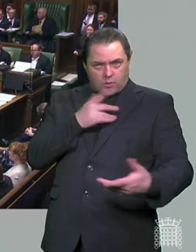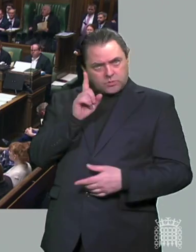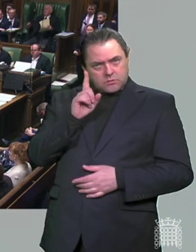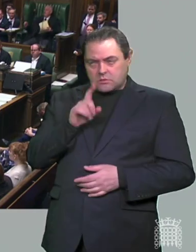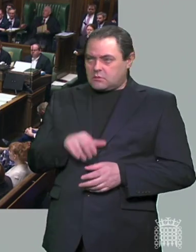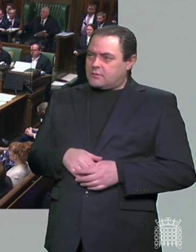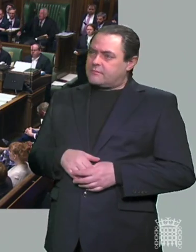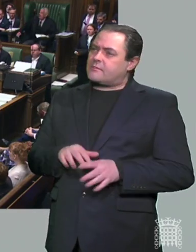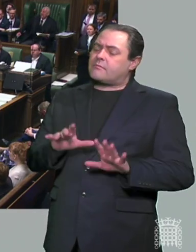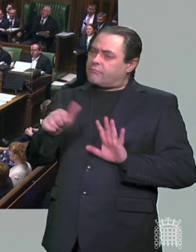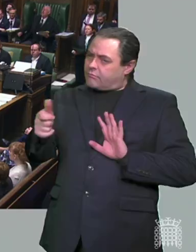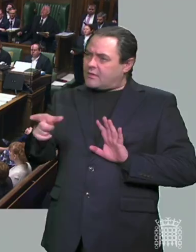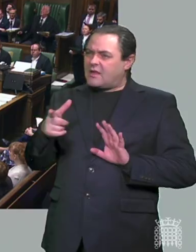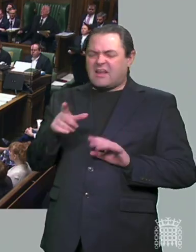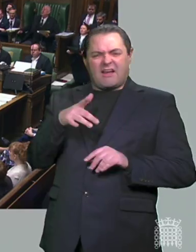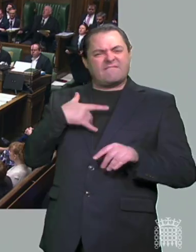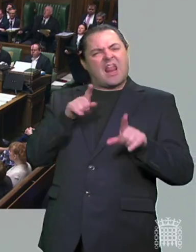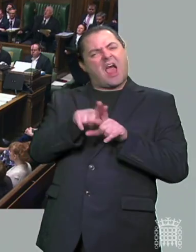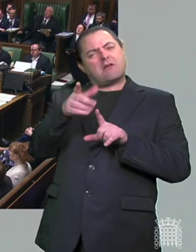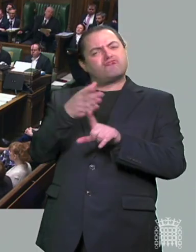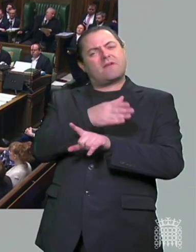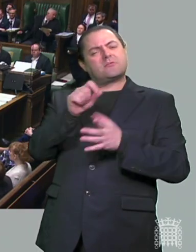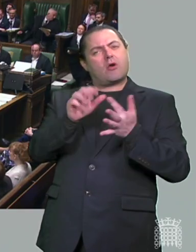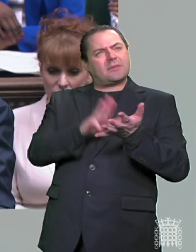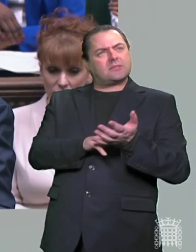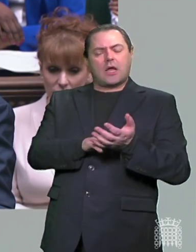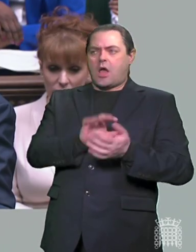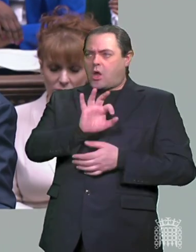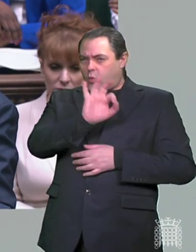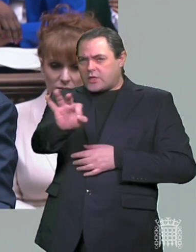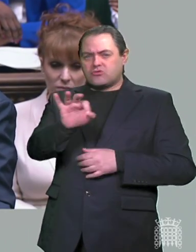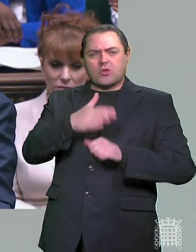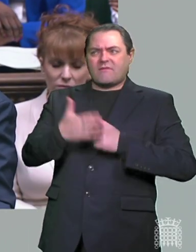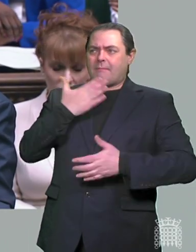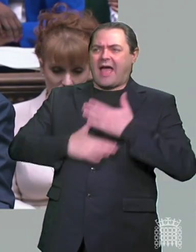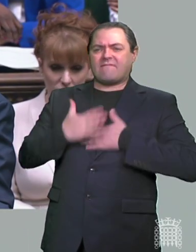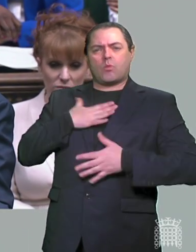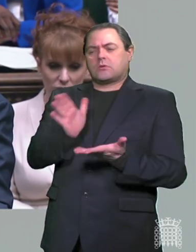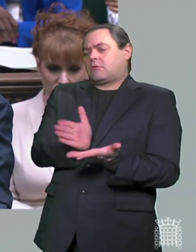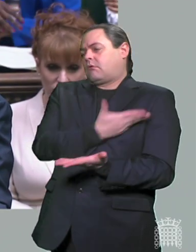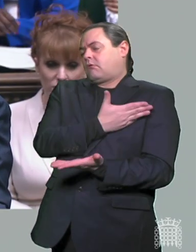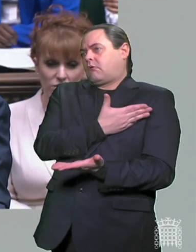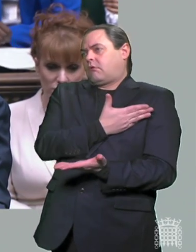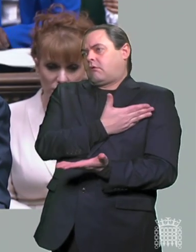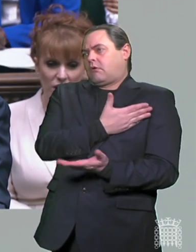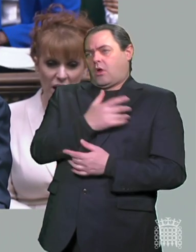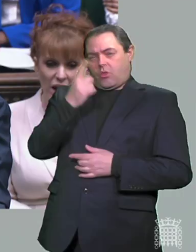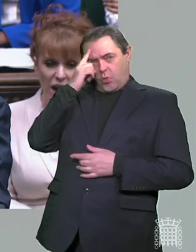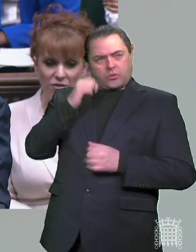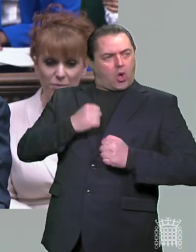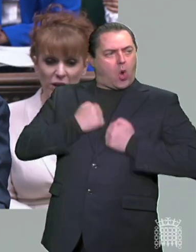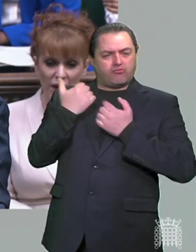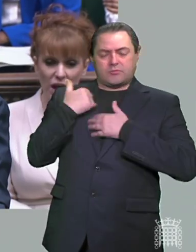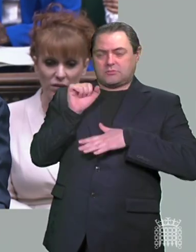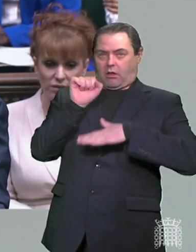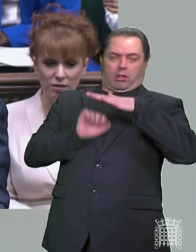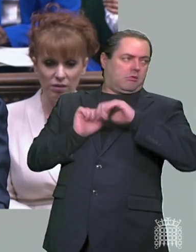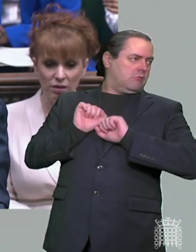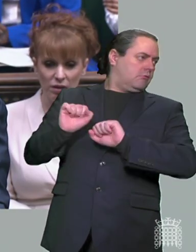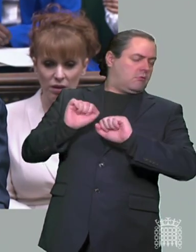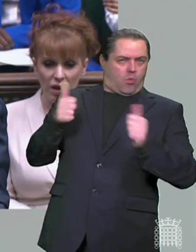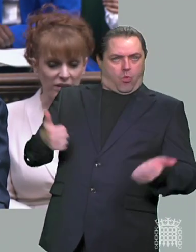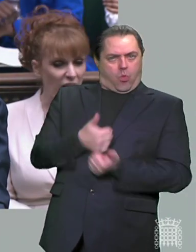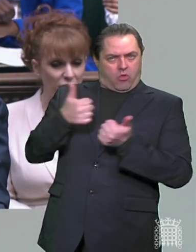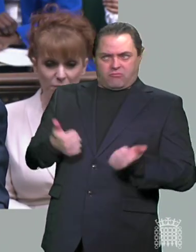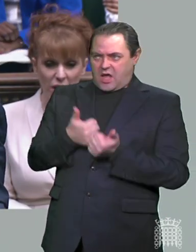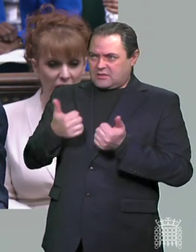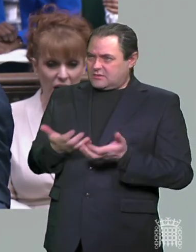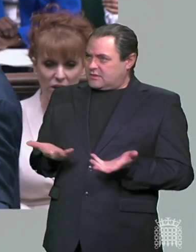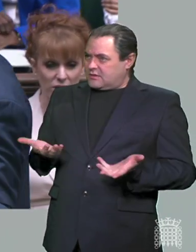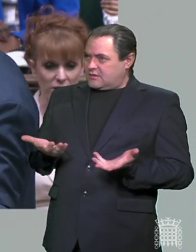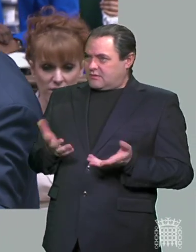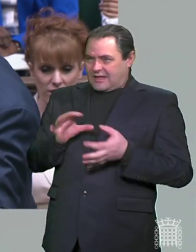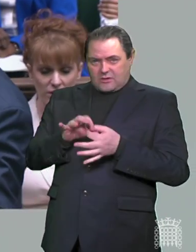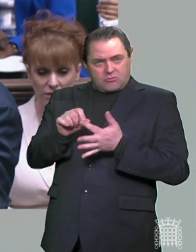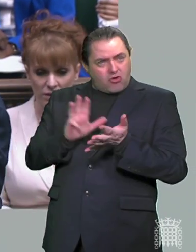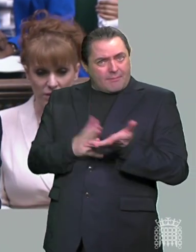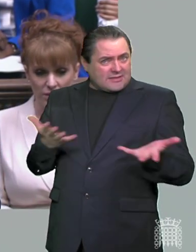The Prime Minister is just like one of his predecessors who treated questions about conduct as something to brush off, and thought that ducking responsibility was a perfectly reasonable response from a Prime Minister.